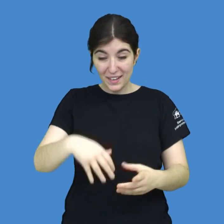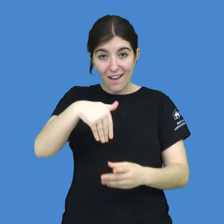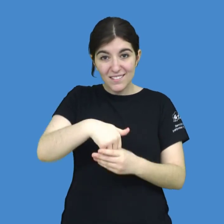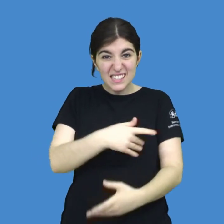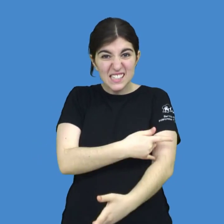dentro